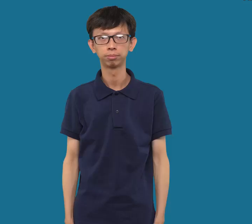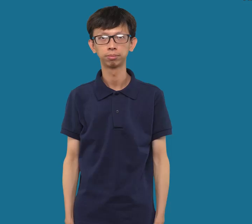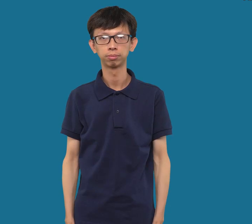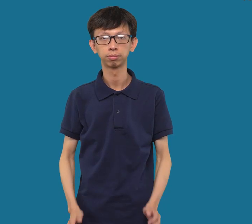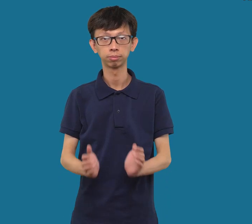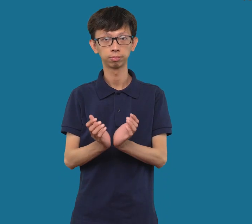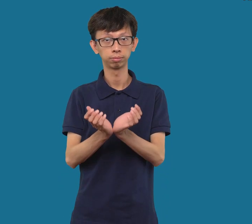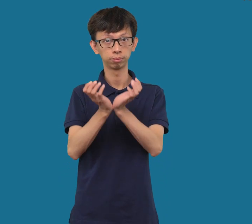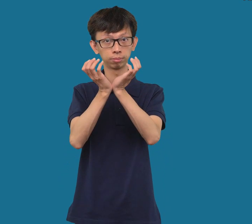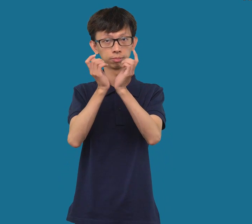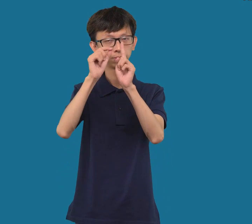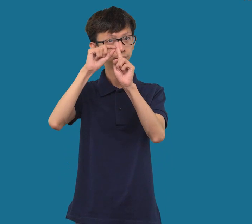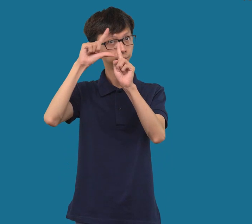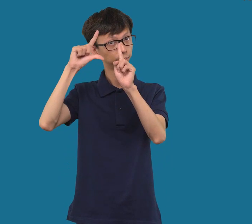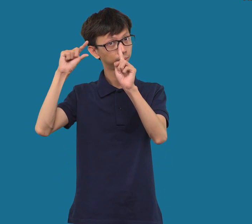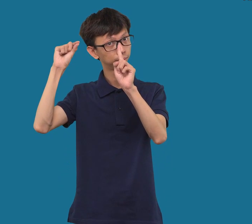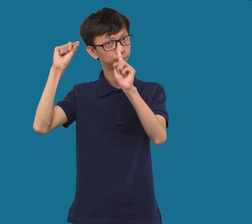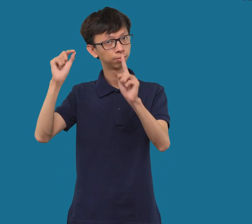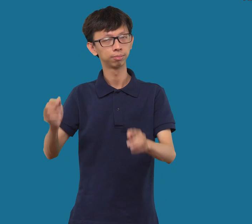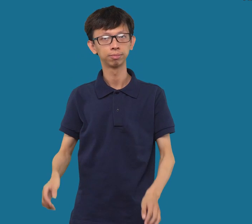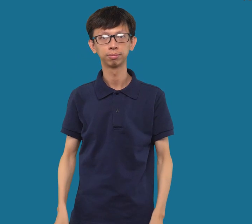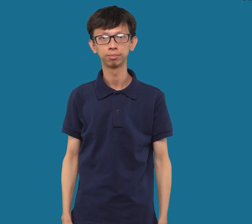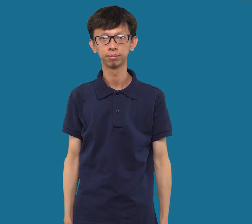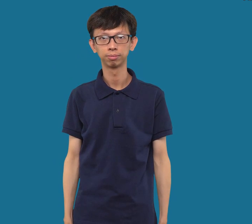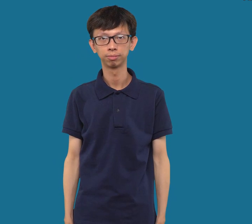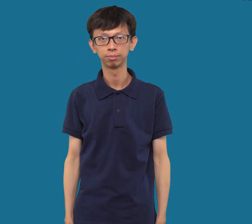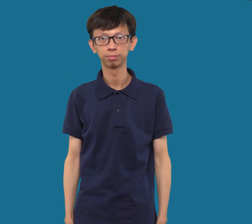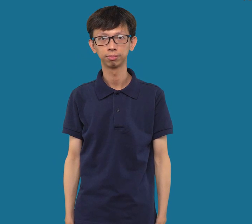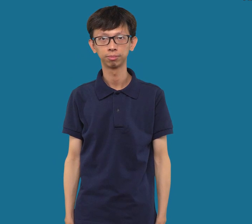lễ hội hóa trang